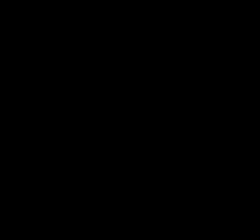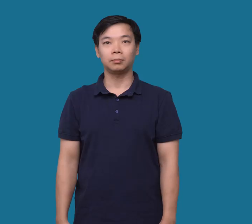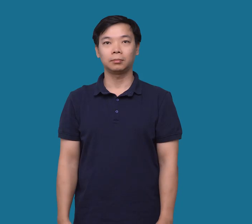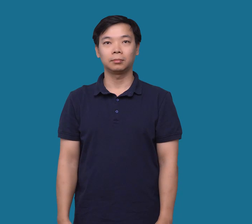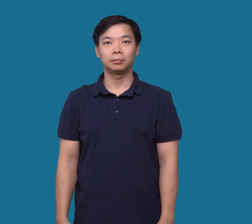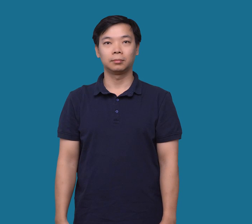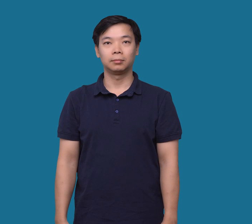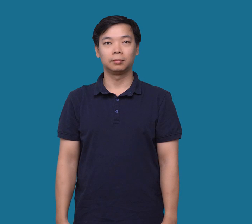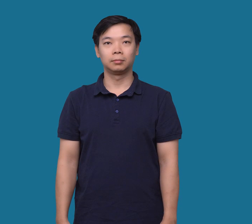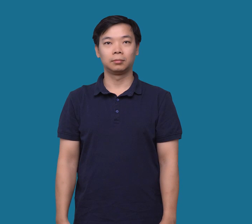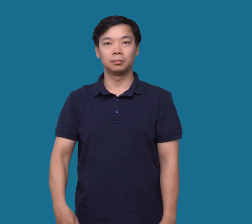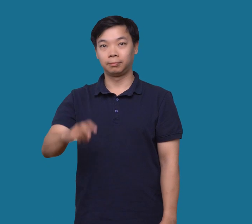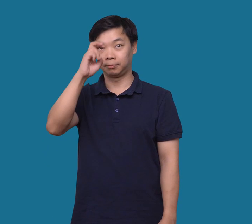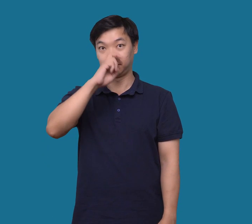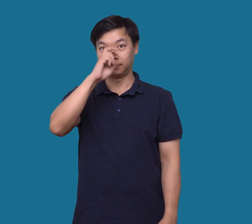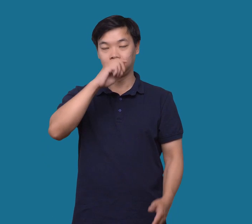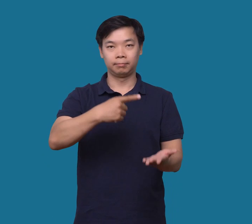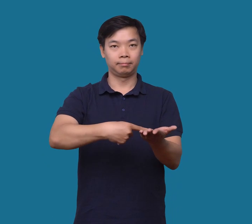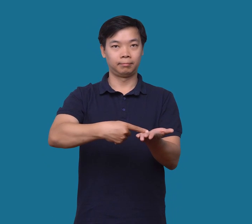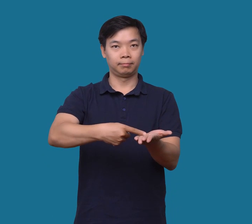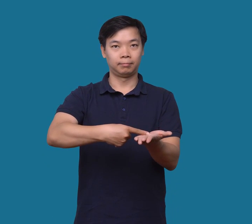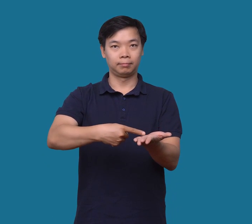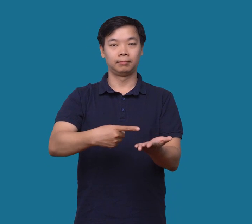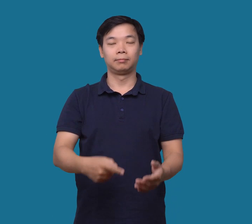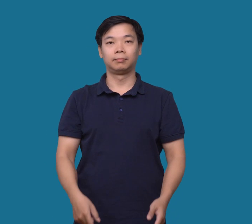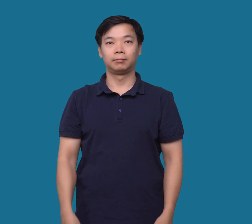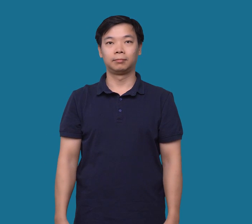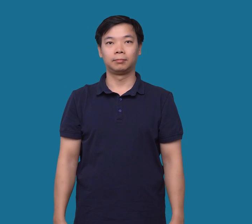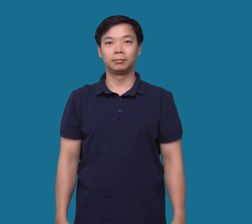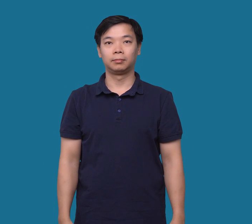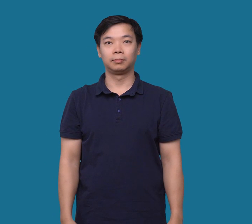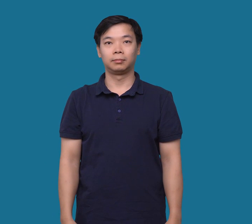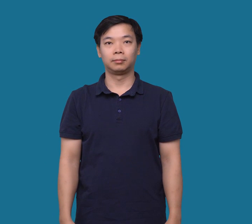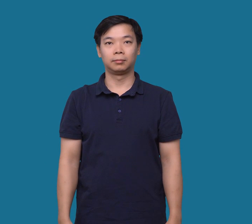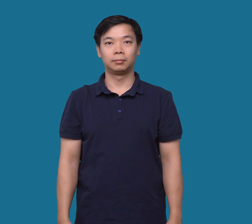tô màu